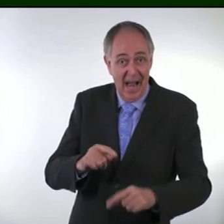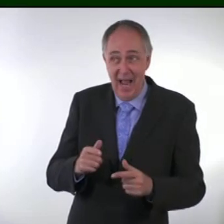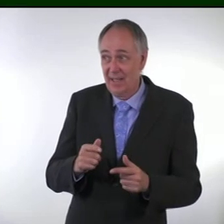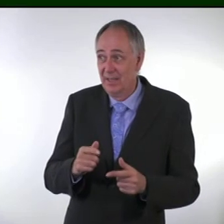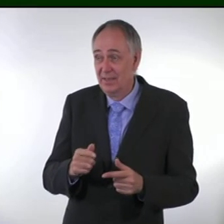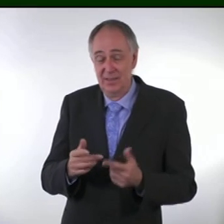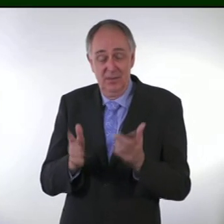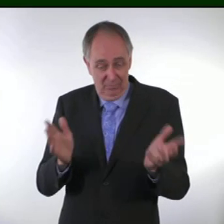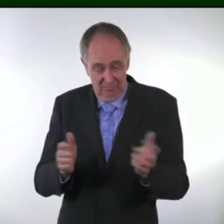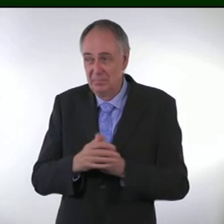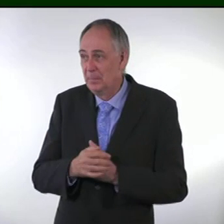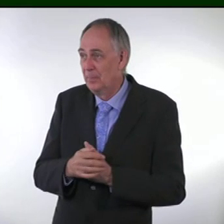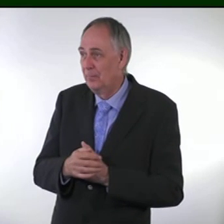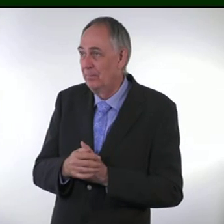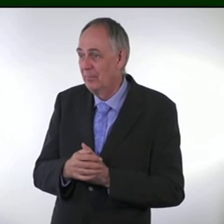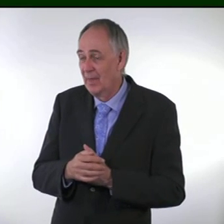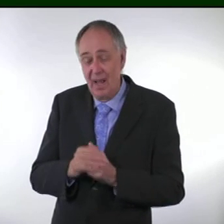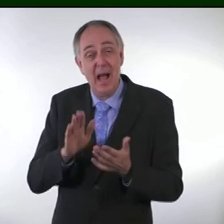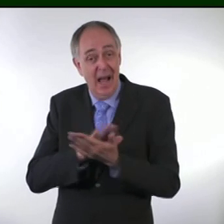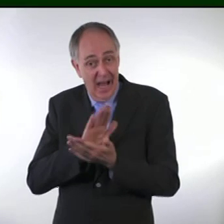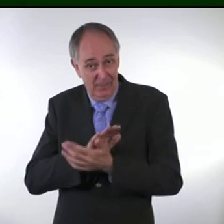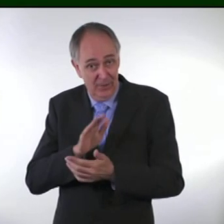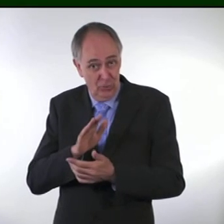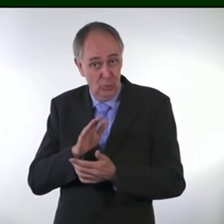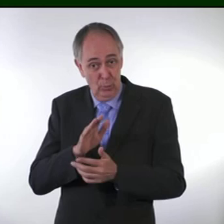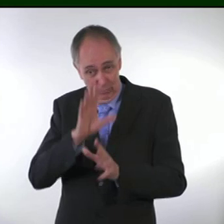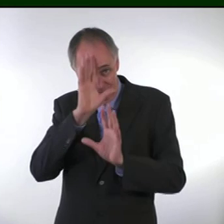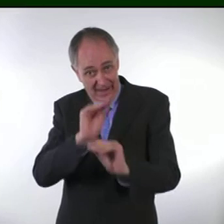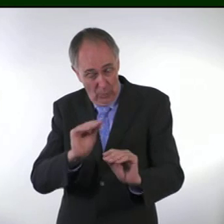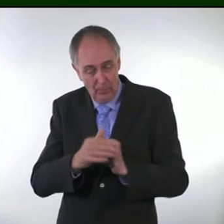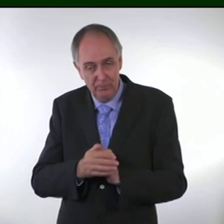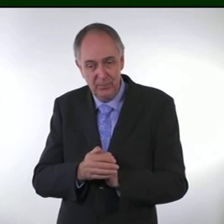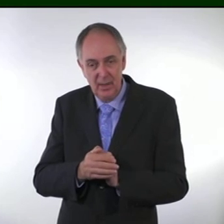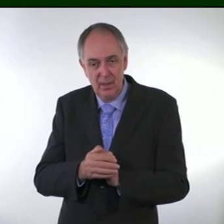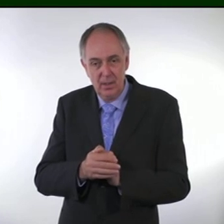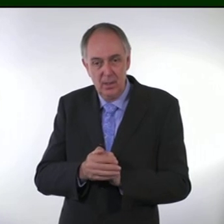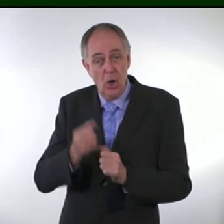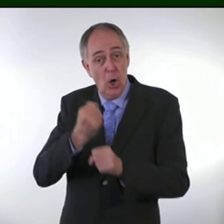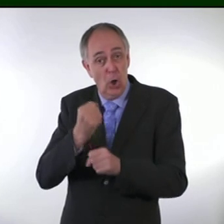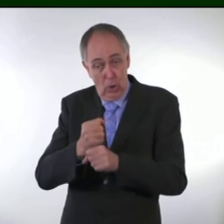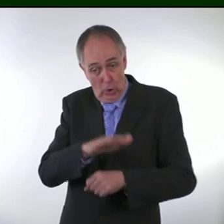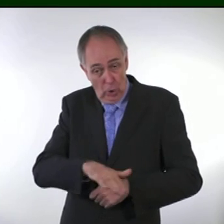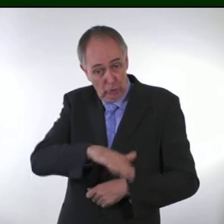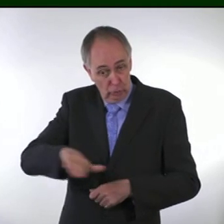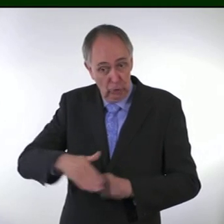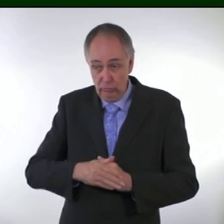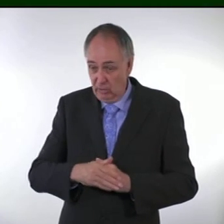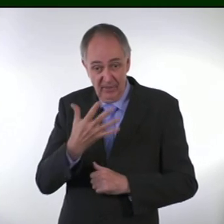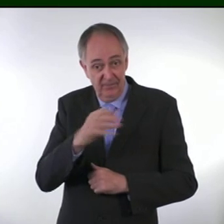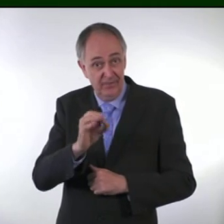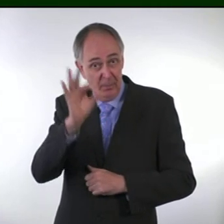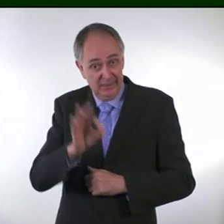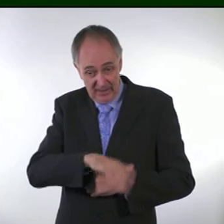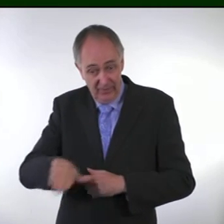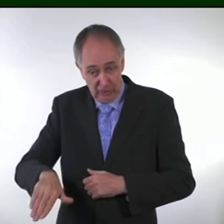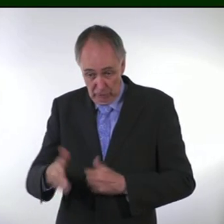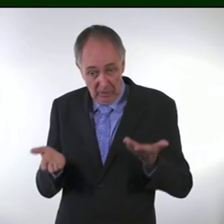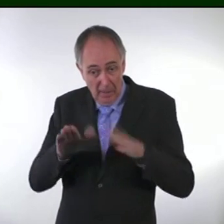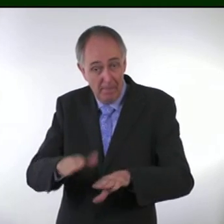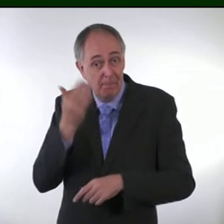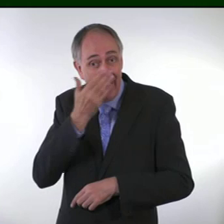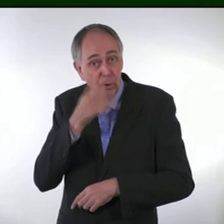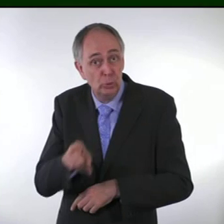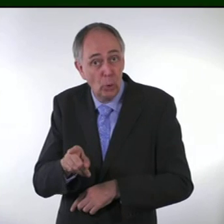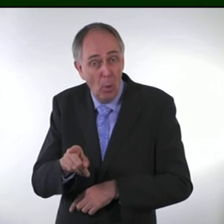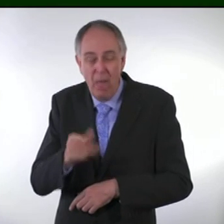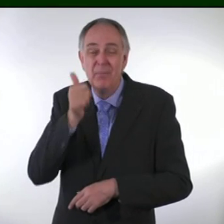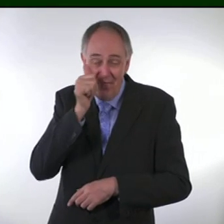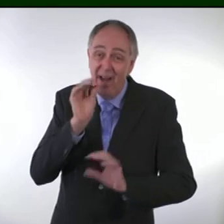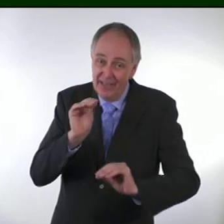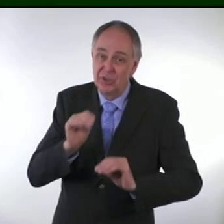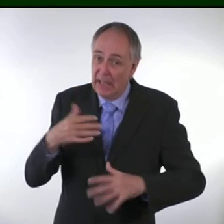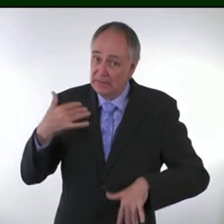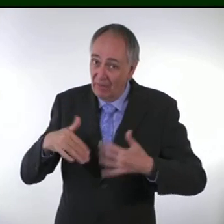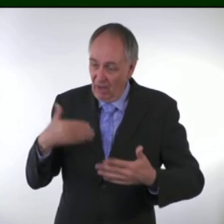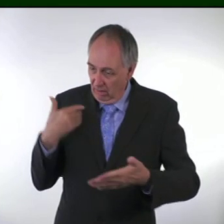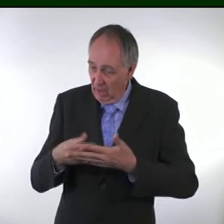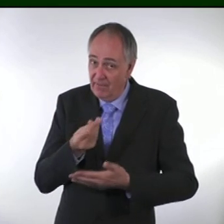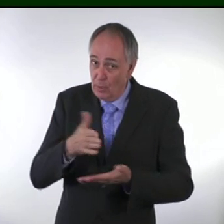He will be pleased to know that almost 50% of the children in Gloucestershire who qualify are back at school now, but their education has suffered over the past few months.